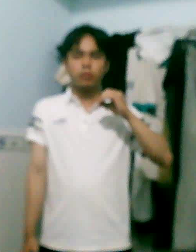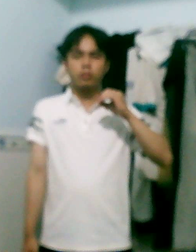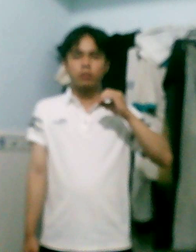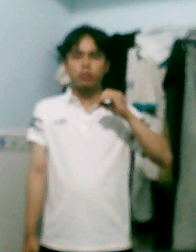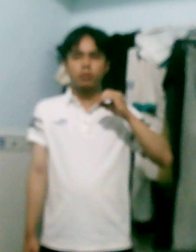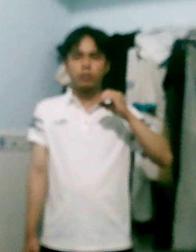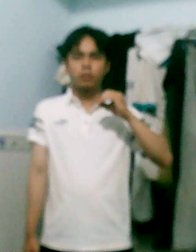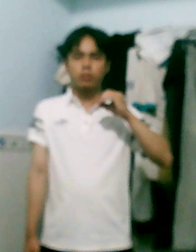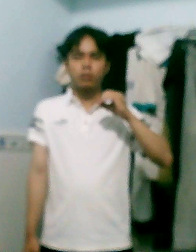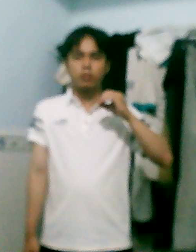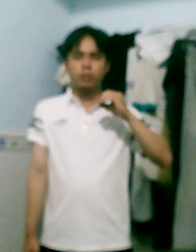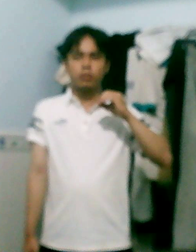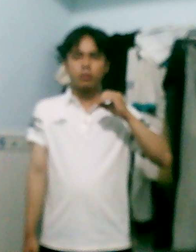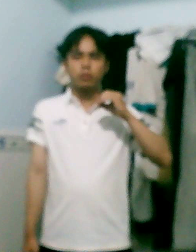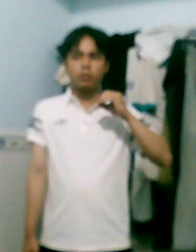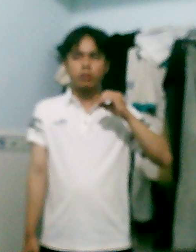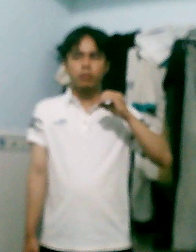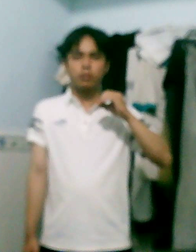o